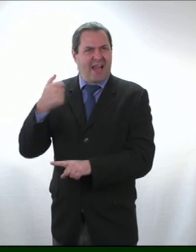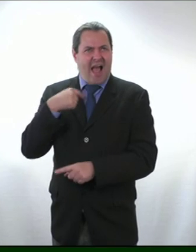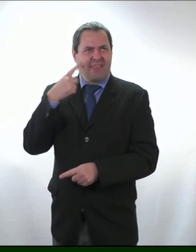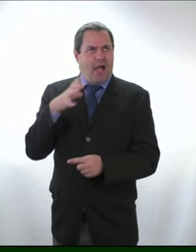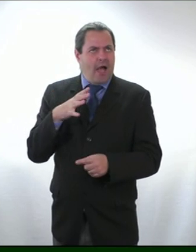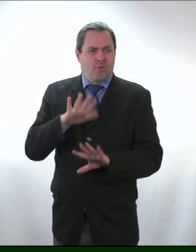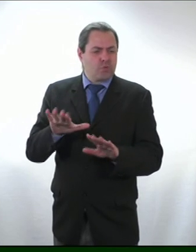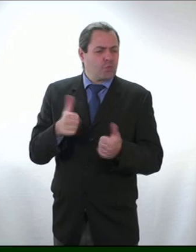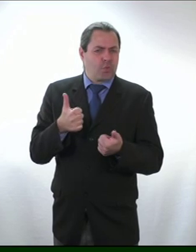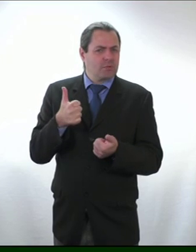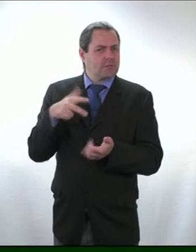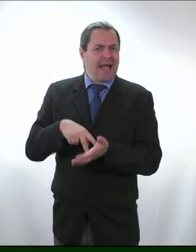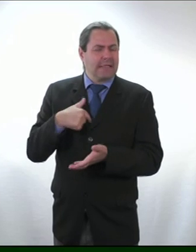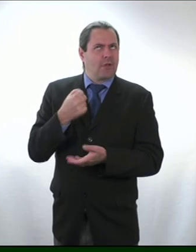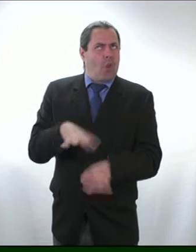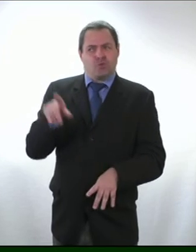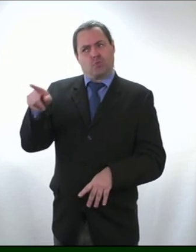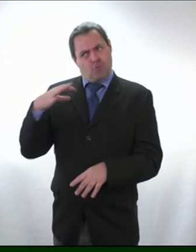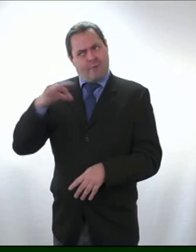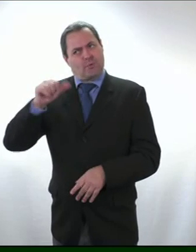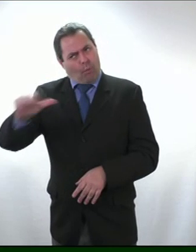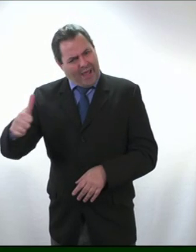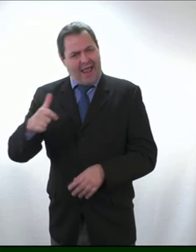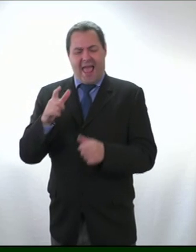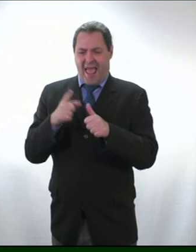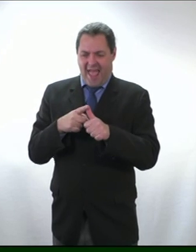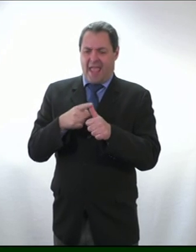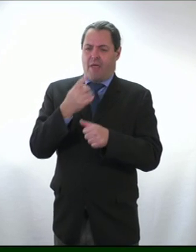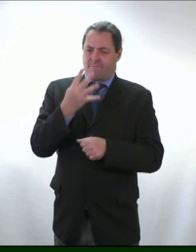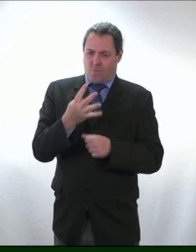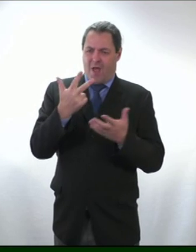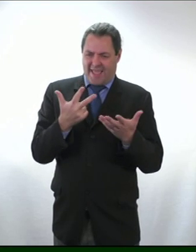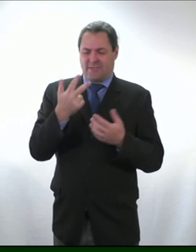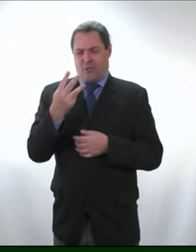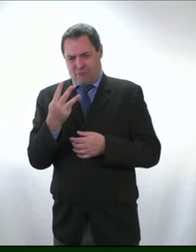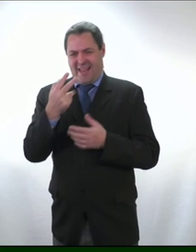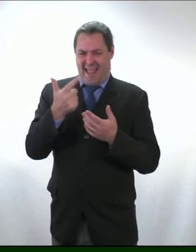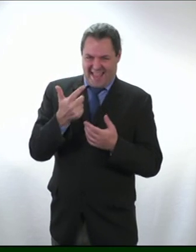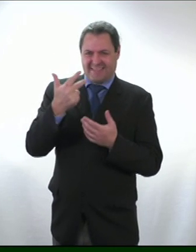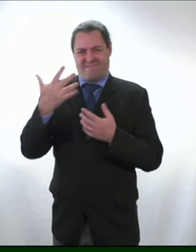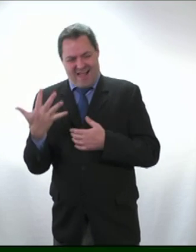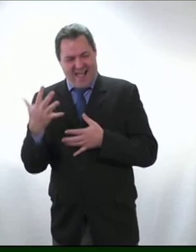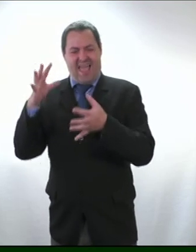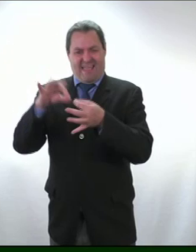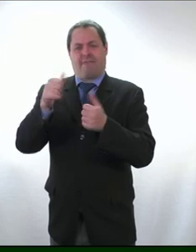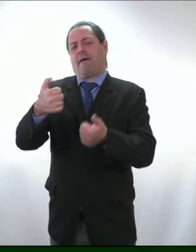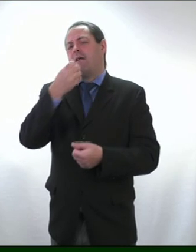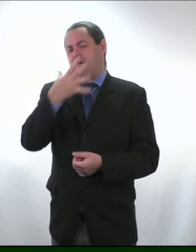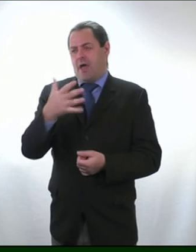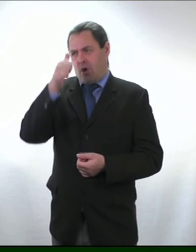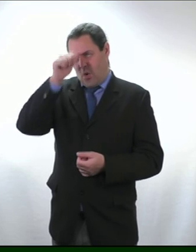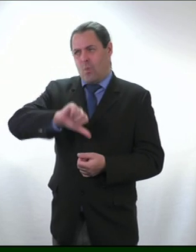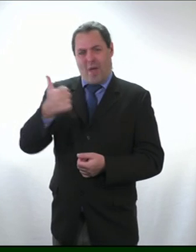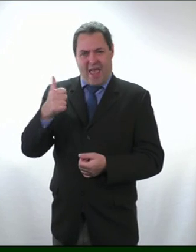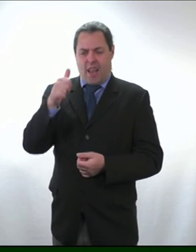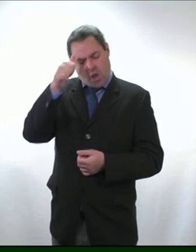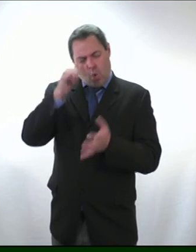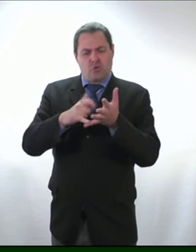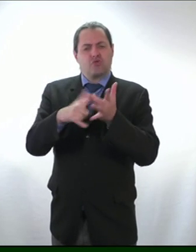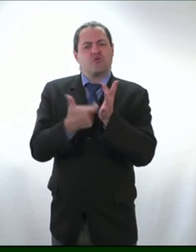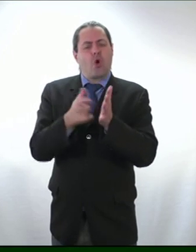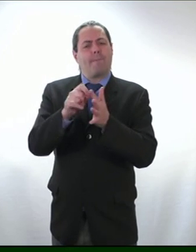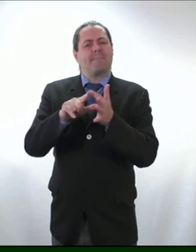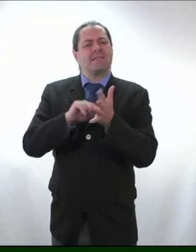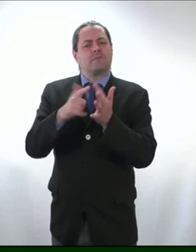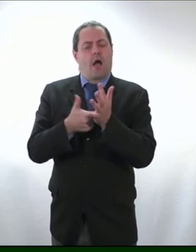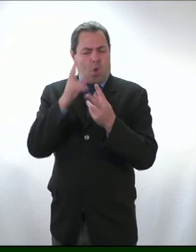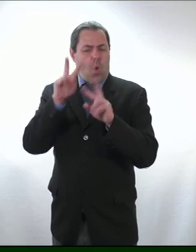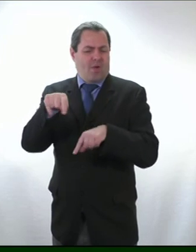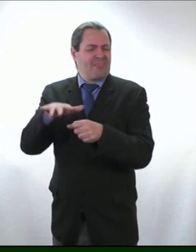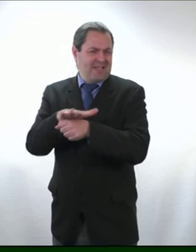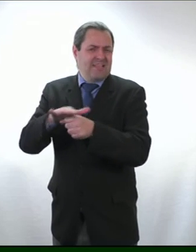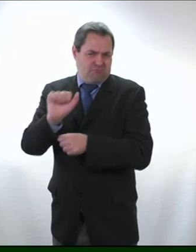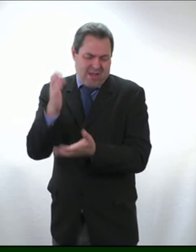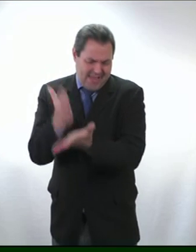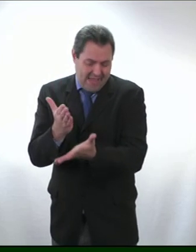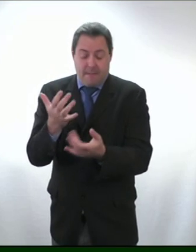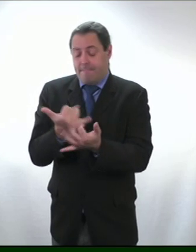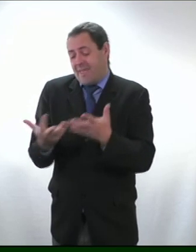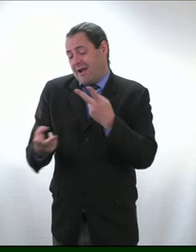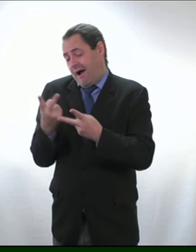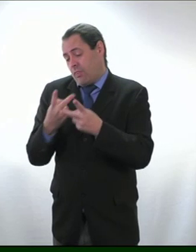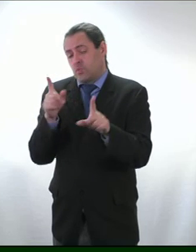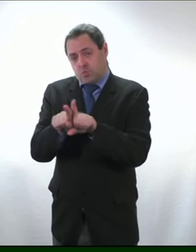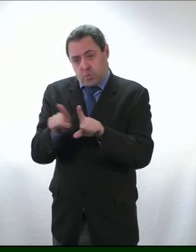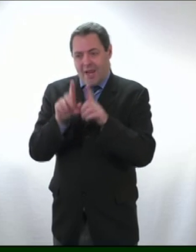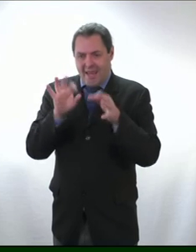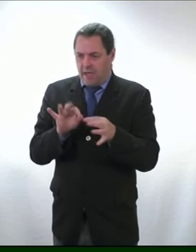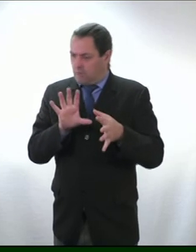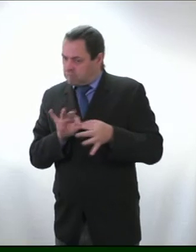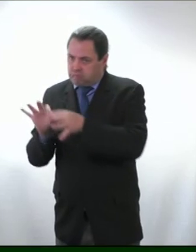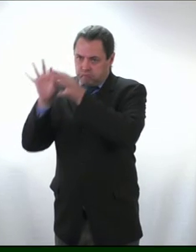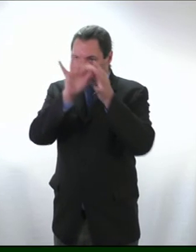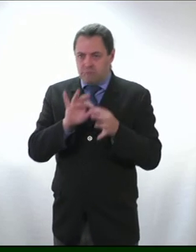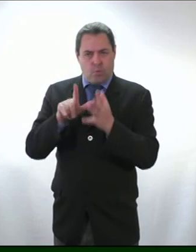I know the A483/A5 connection well, and Sir Peter will certainly look at that scheme and many others in his Union connectivity review.